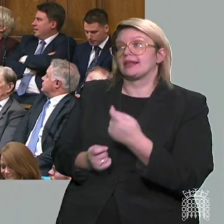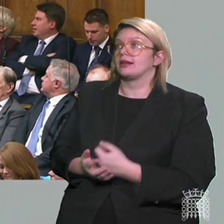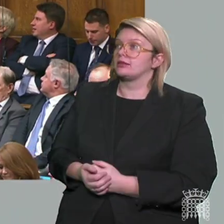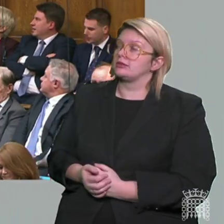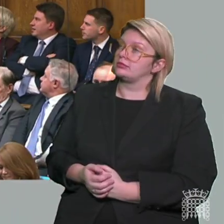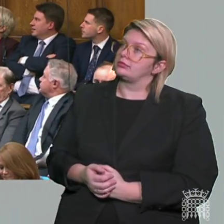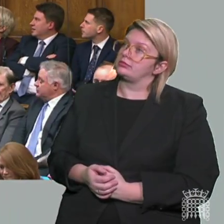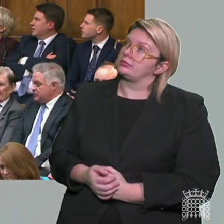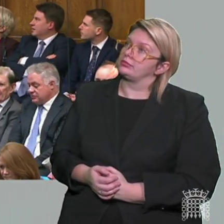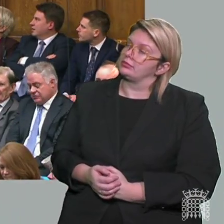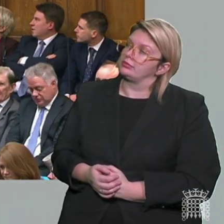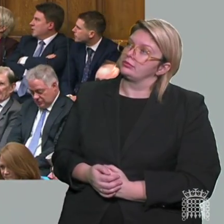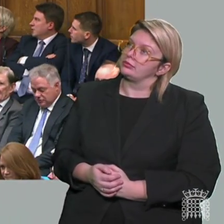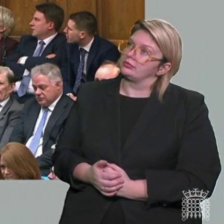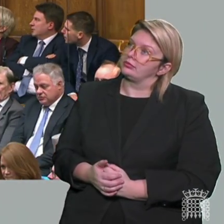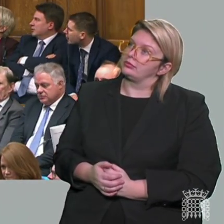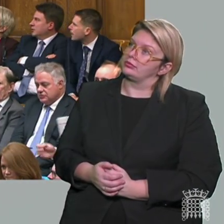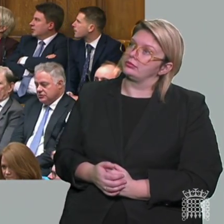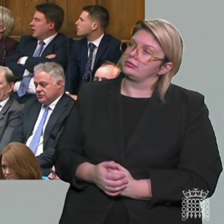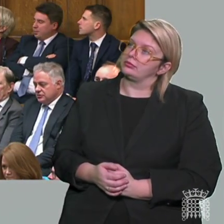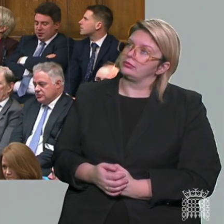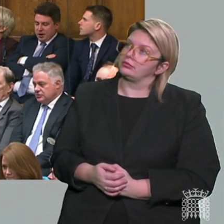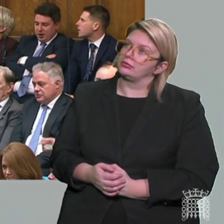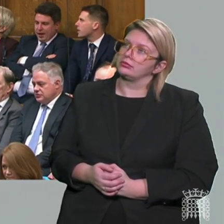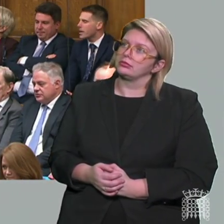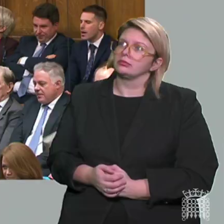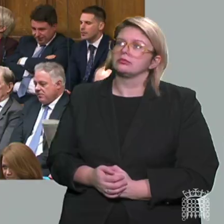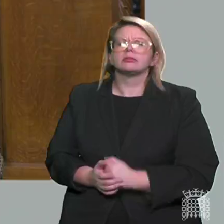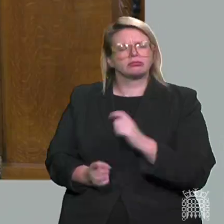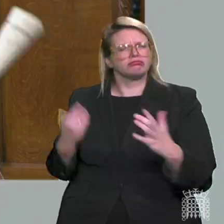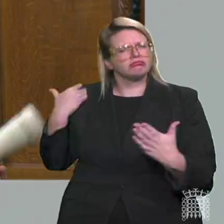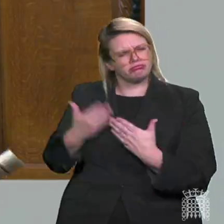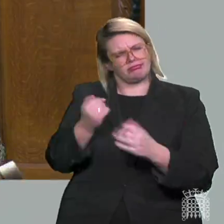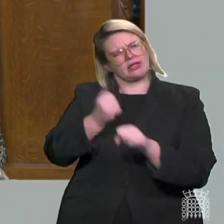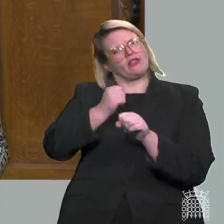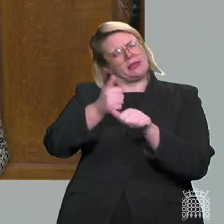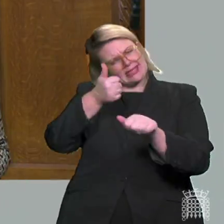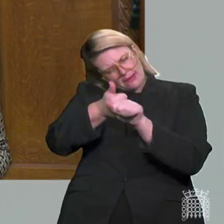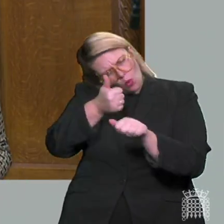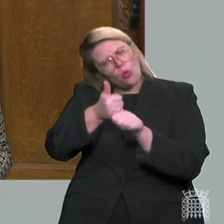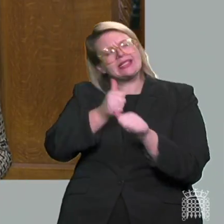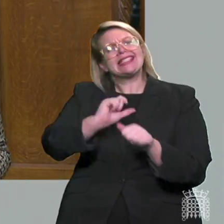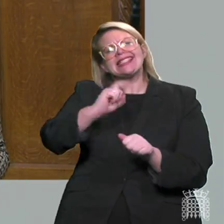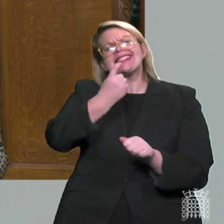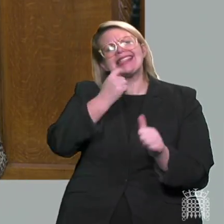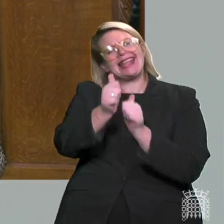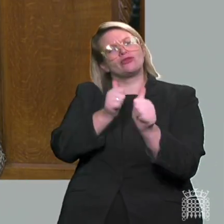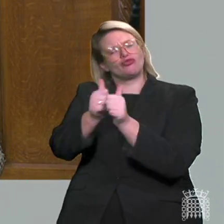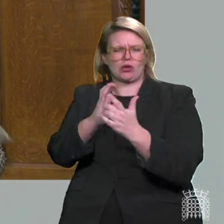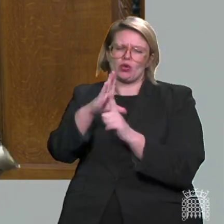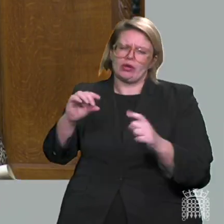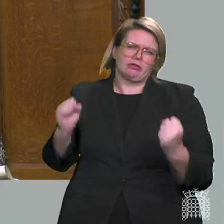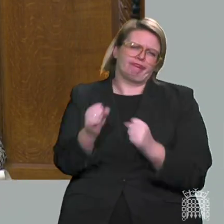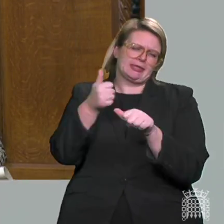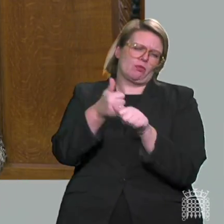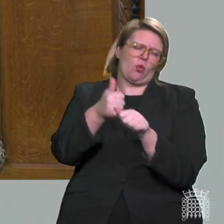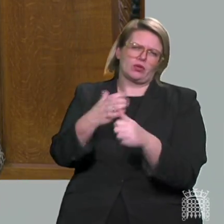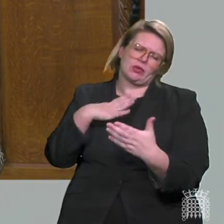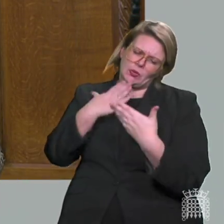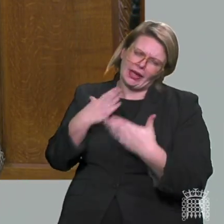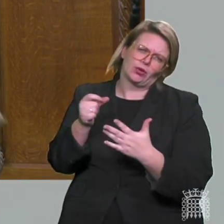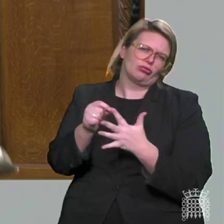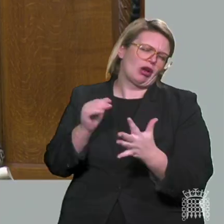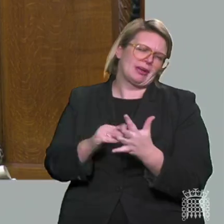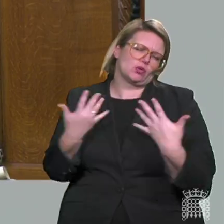Conservative Governments have a proud record of supporting the UK steel industry, and I thank my right honourable Friend for the work that he has already done for steel.